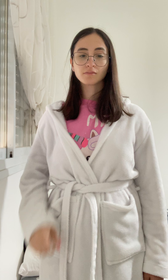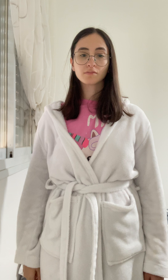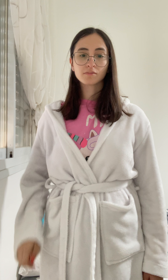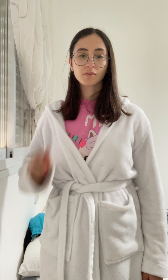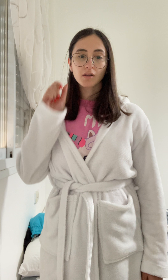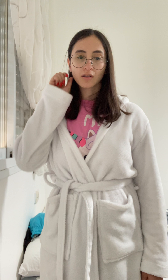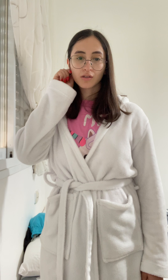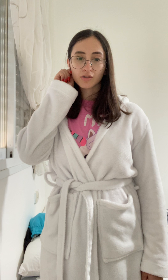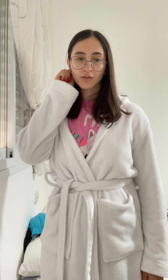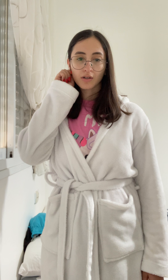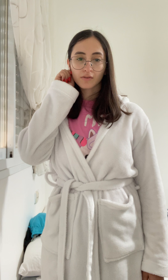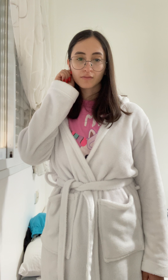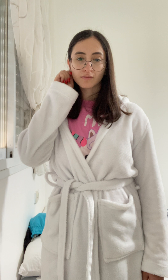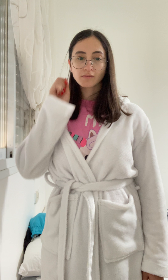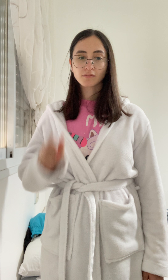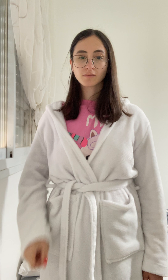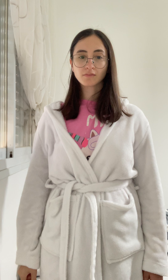אישה